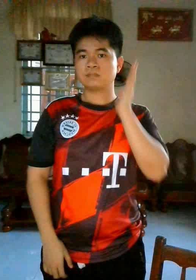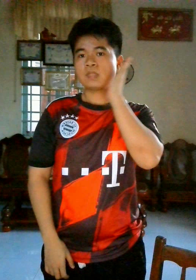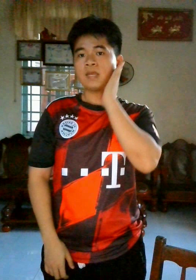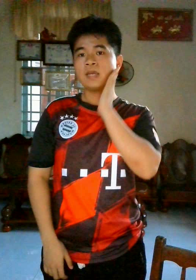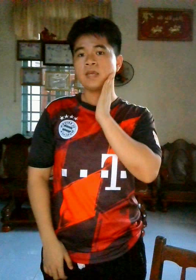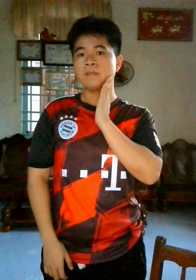dep